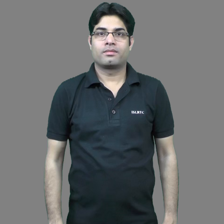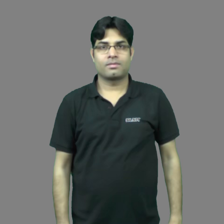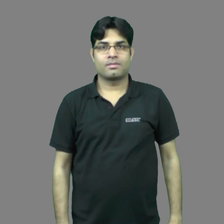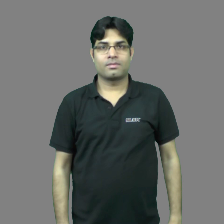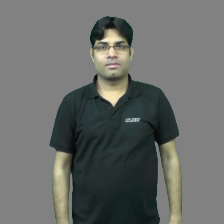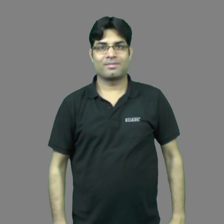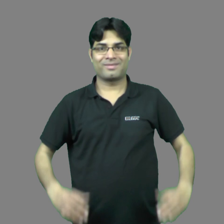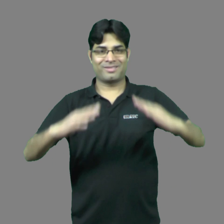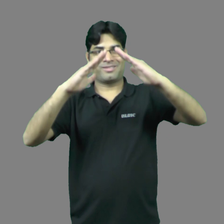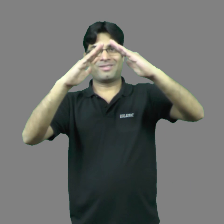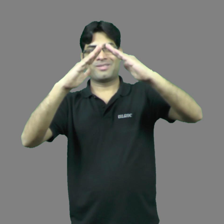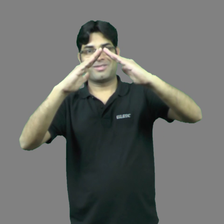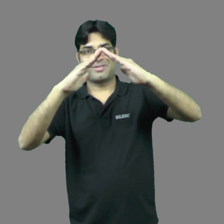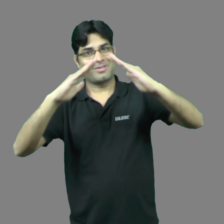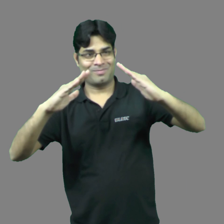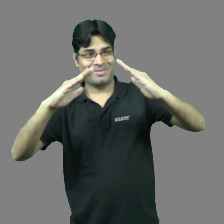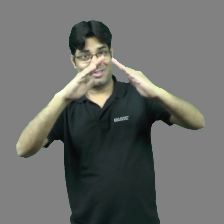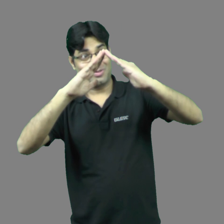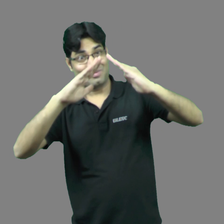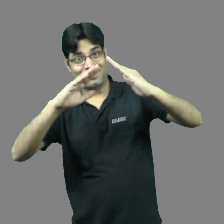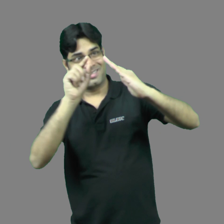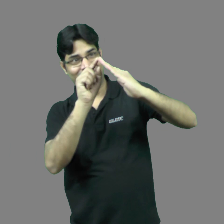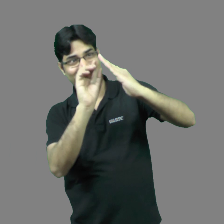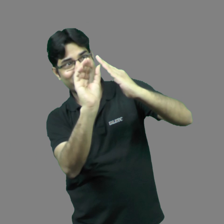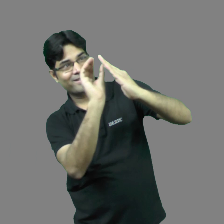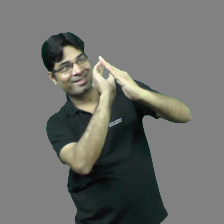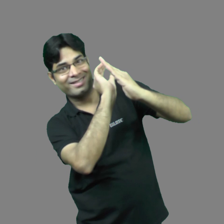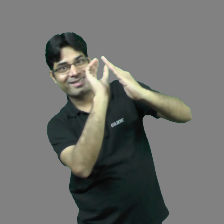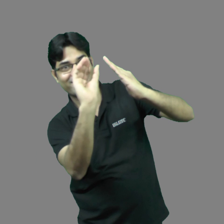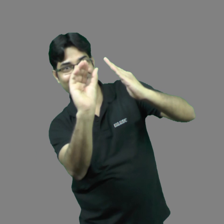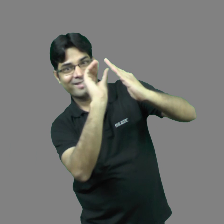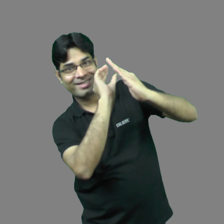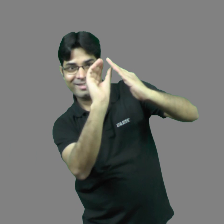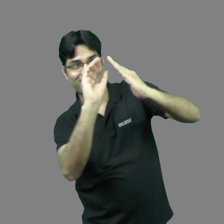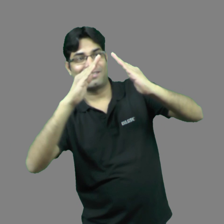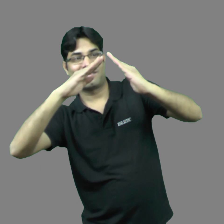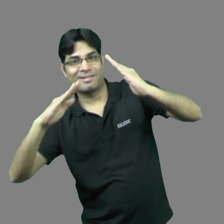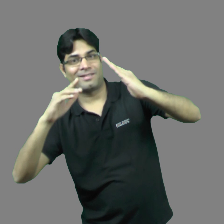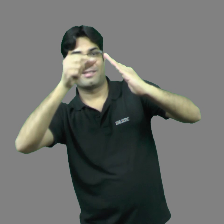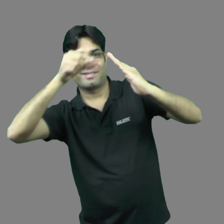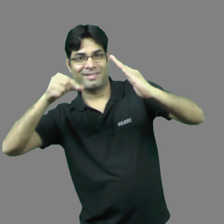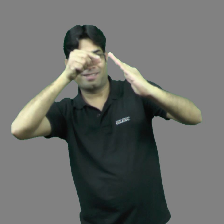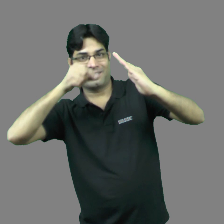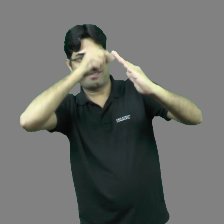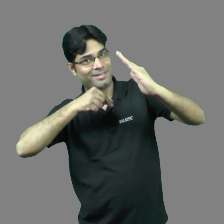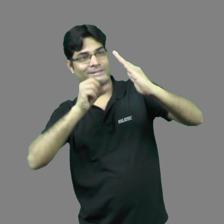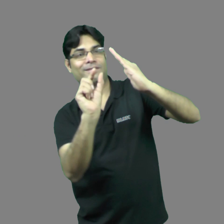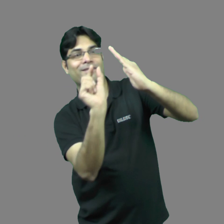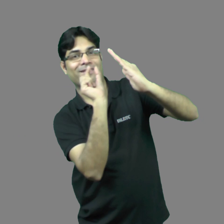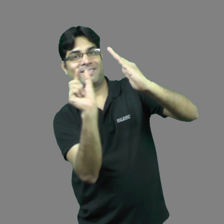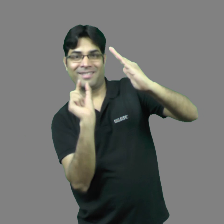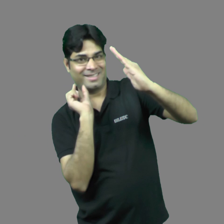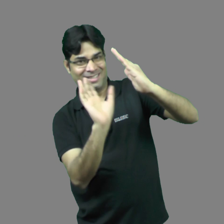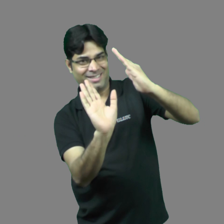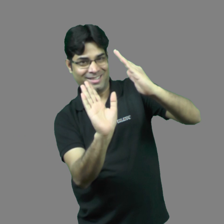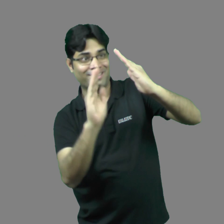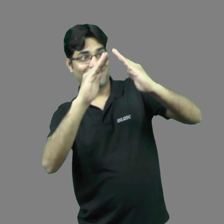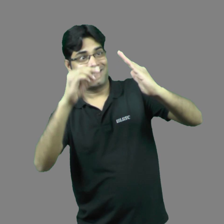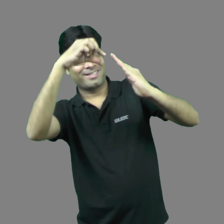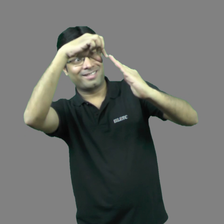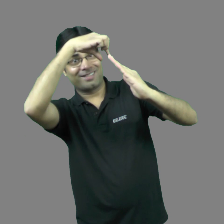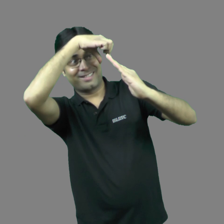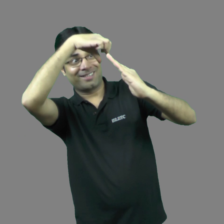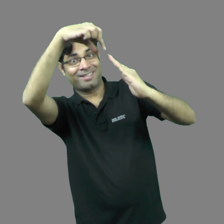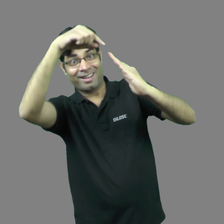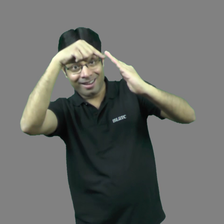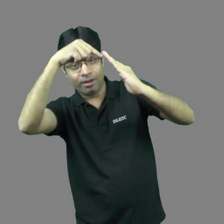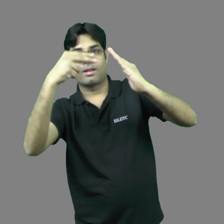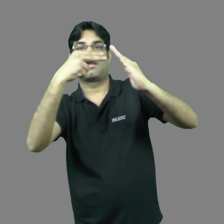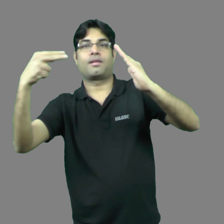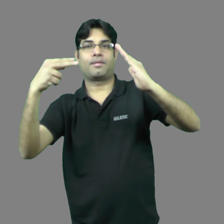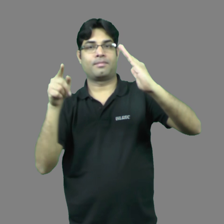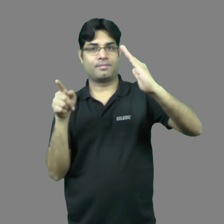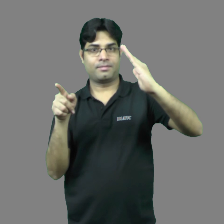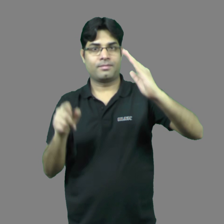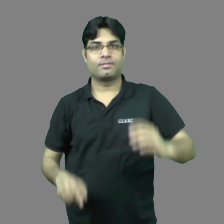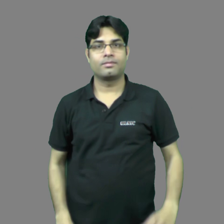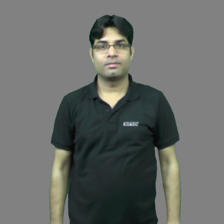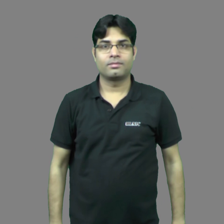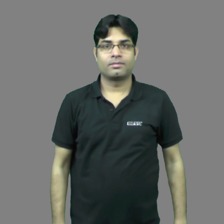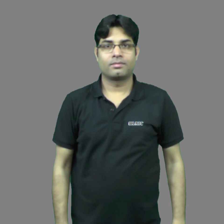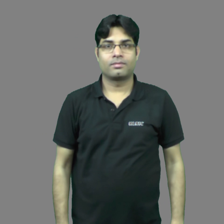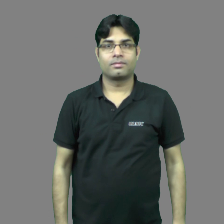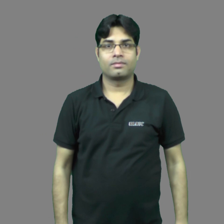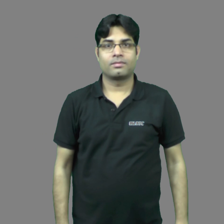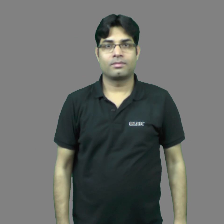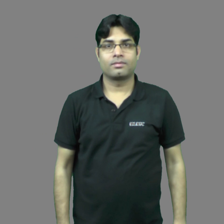Ridge Board